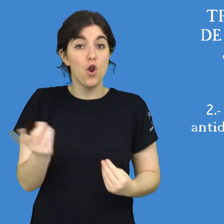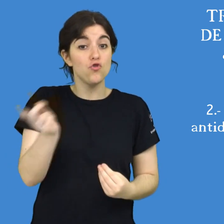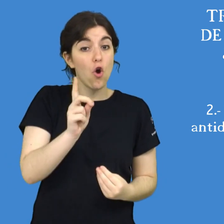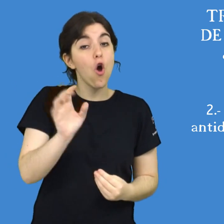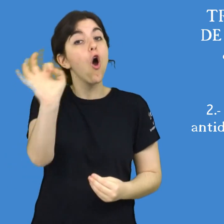no